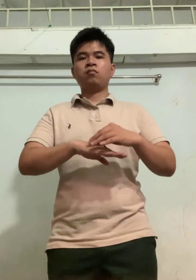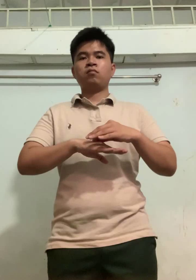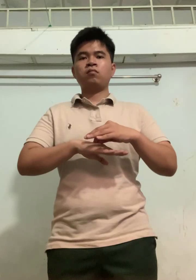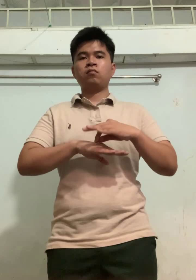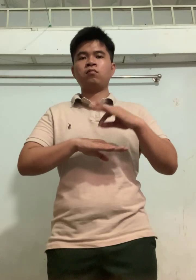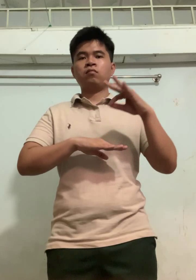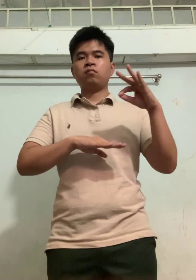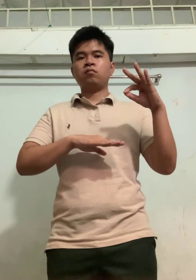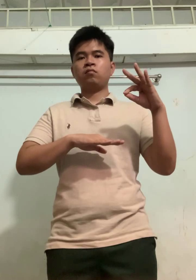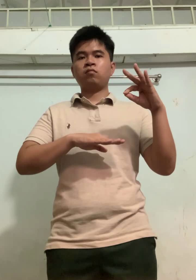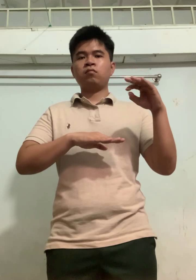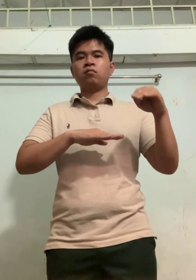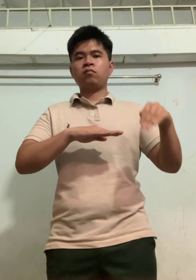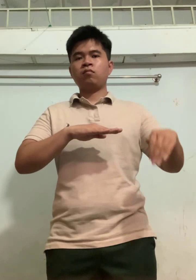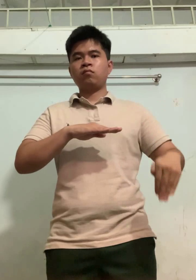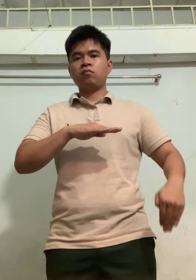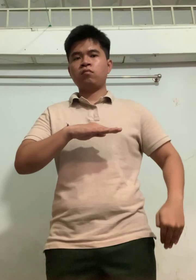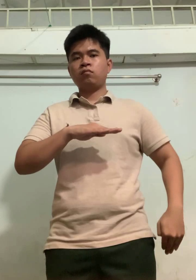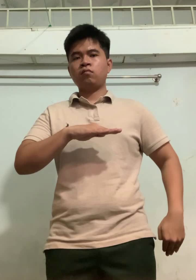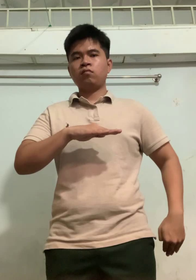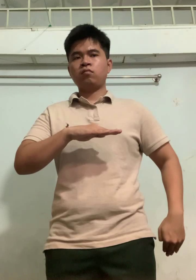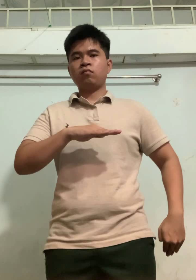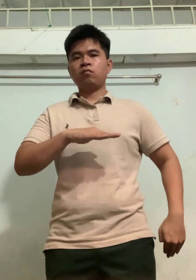tuan sau